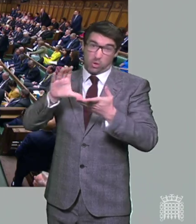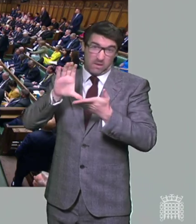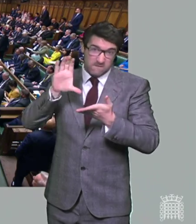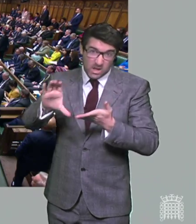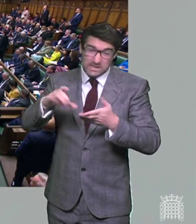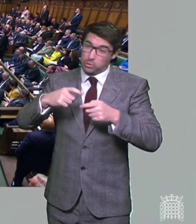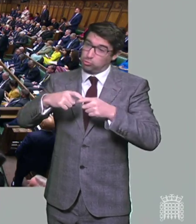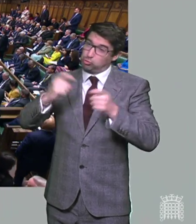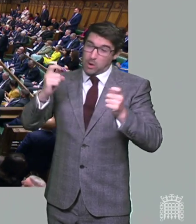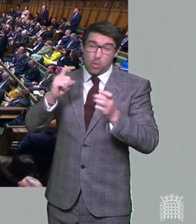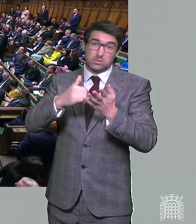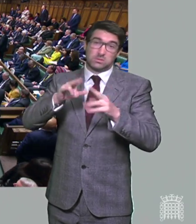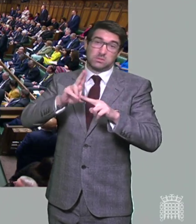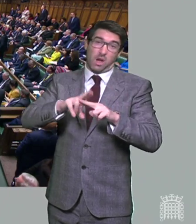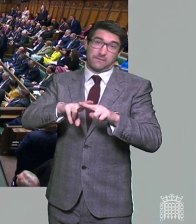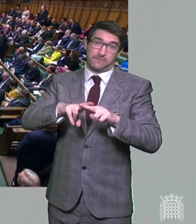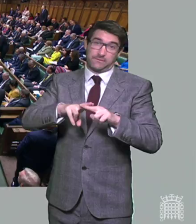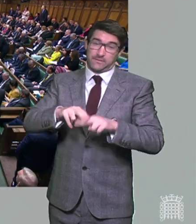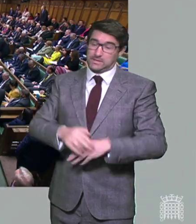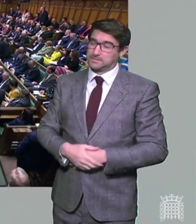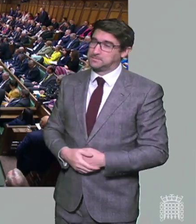I call the Leader of the Opposition, Keir Starmer.